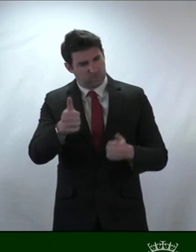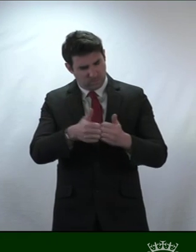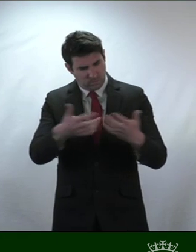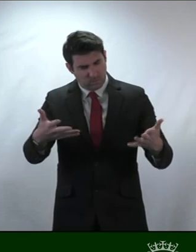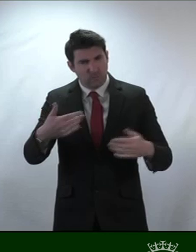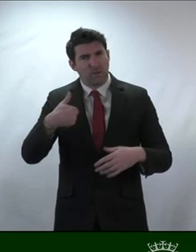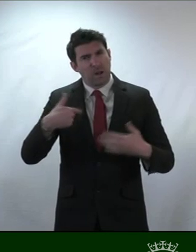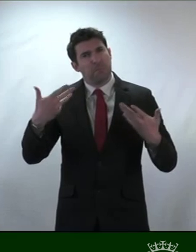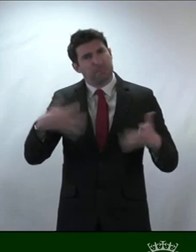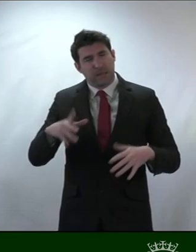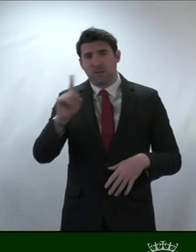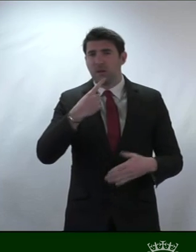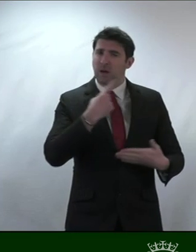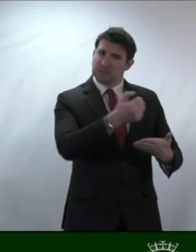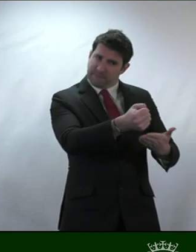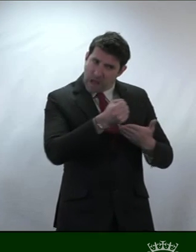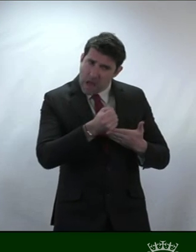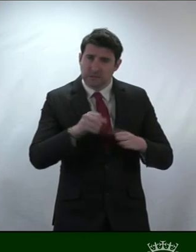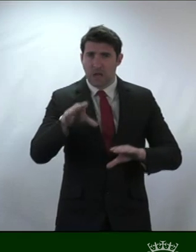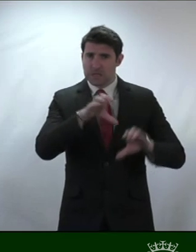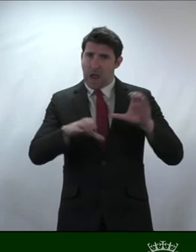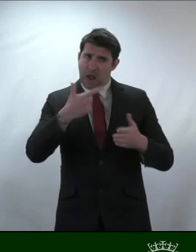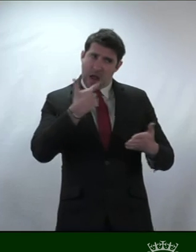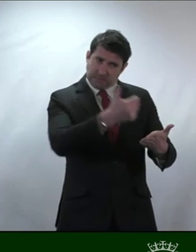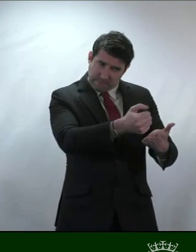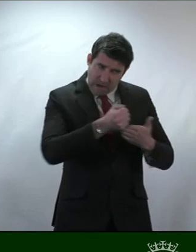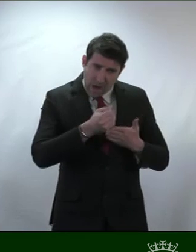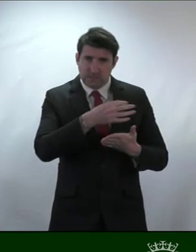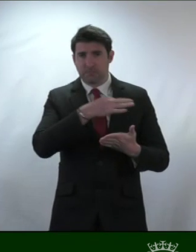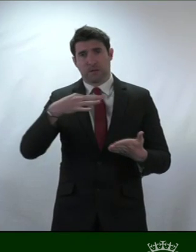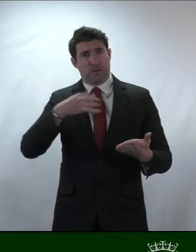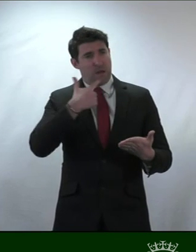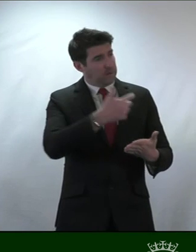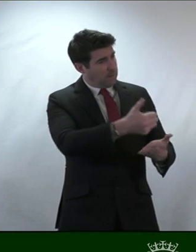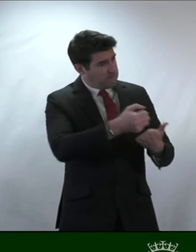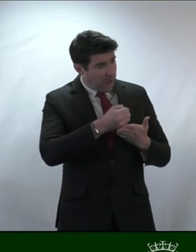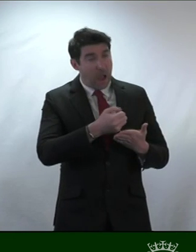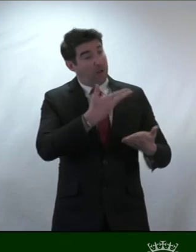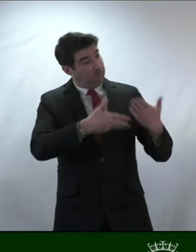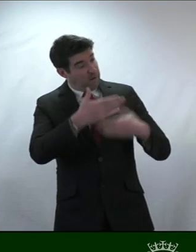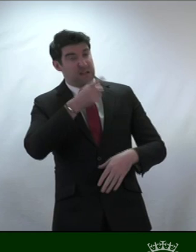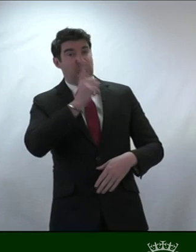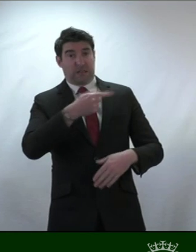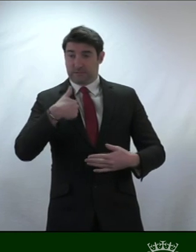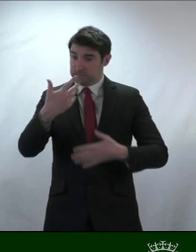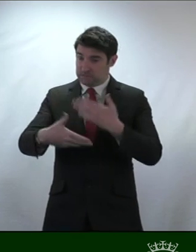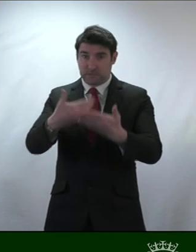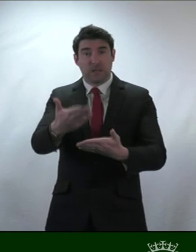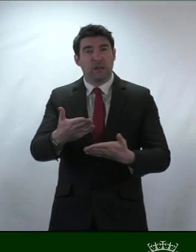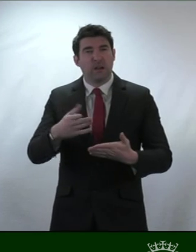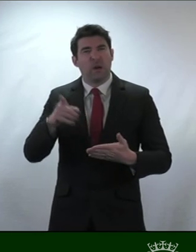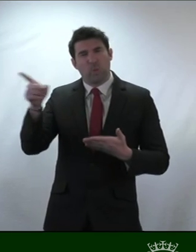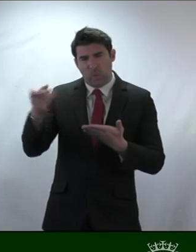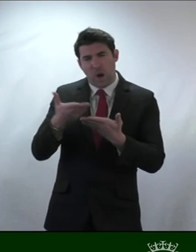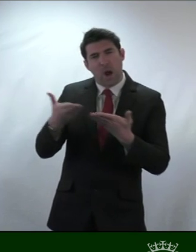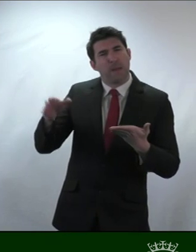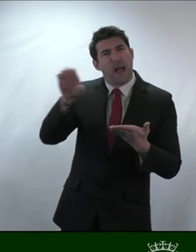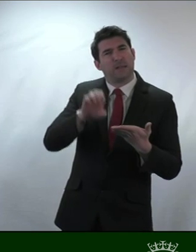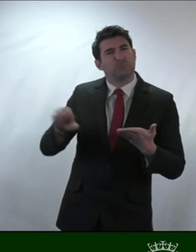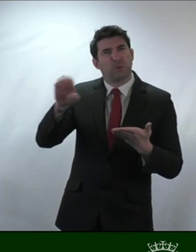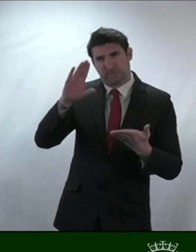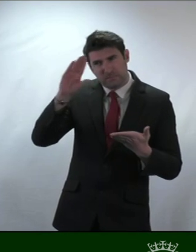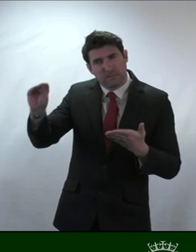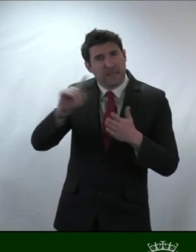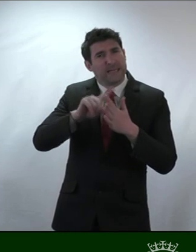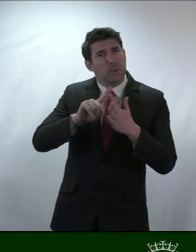The right hon. and learned Gentleman is right to draw attention to what is happening across the whole of Europe, and indeed there are spikes now taking place across the whole of the EU.